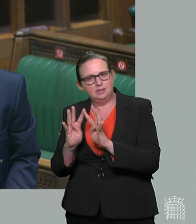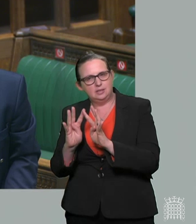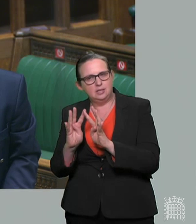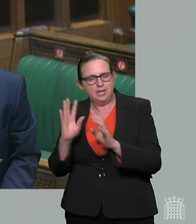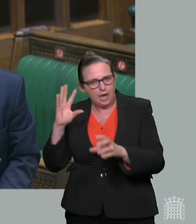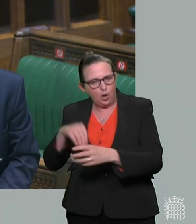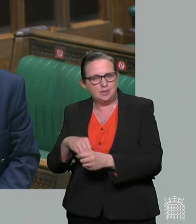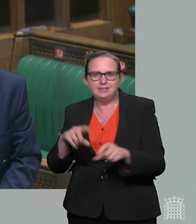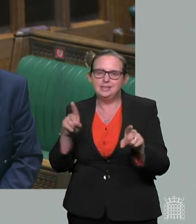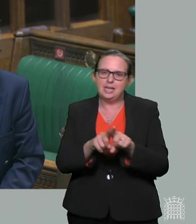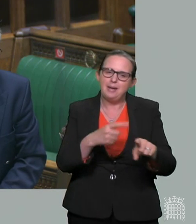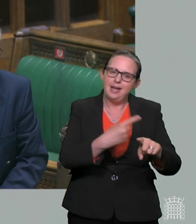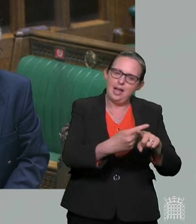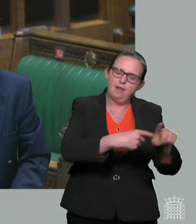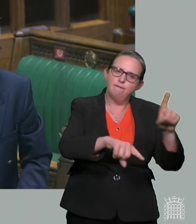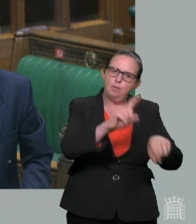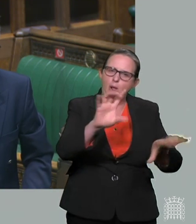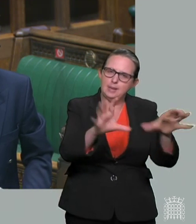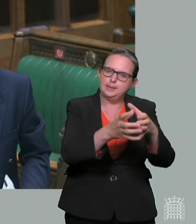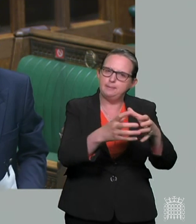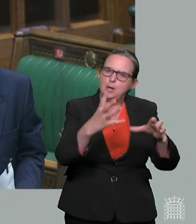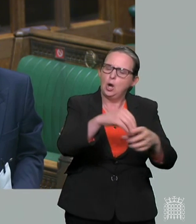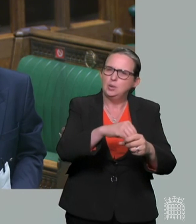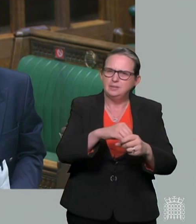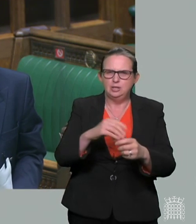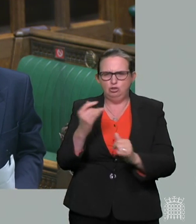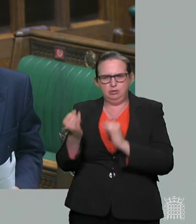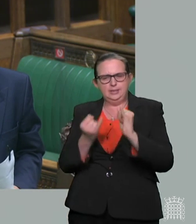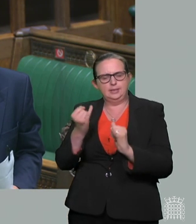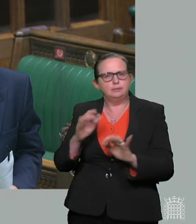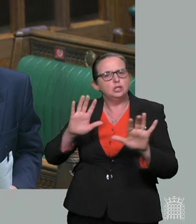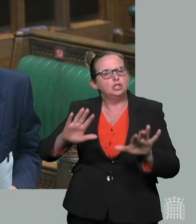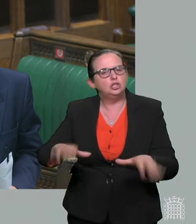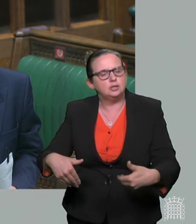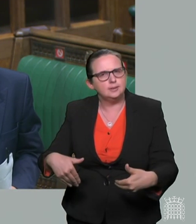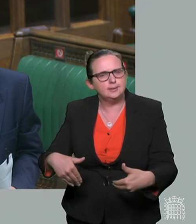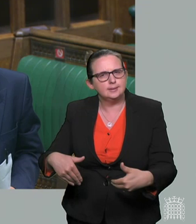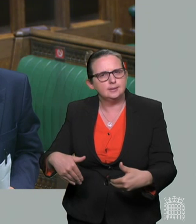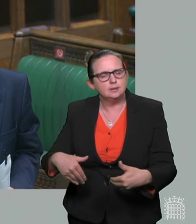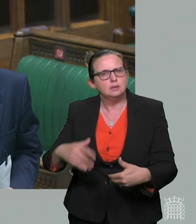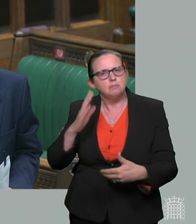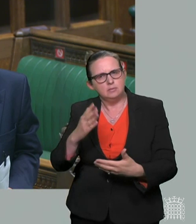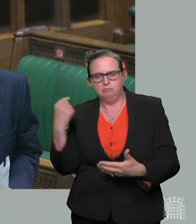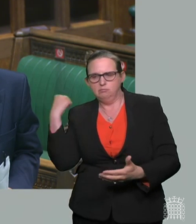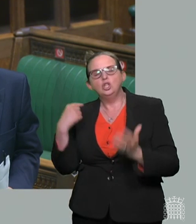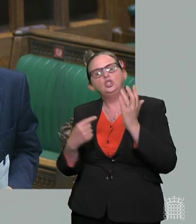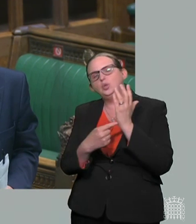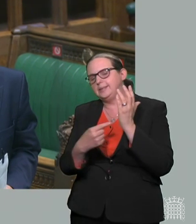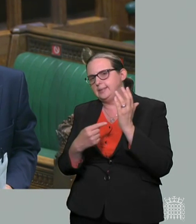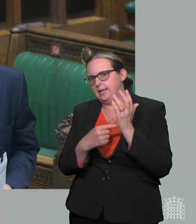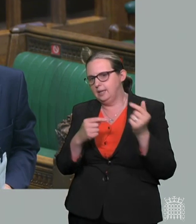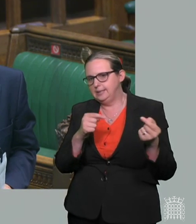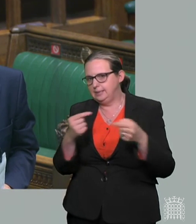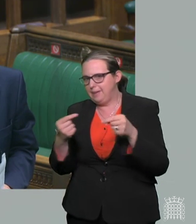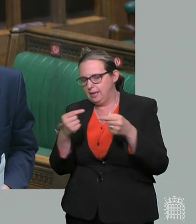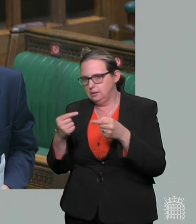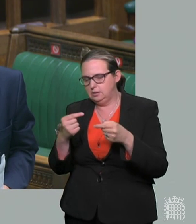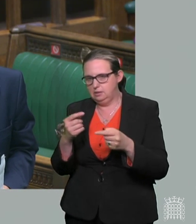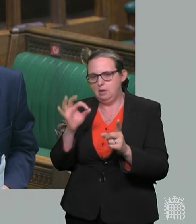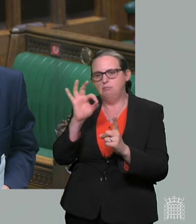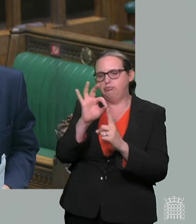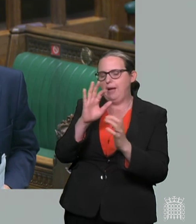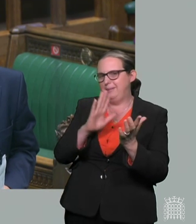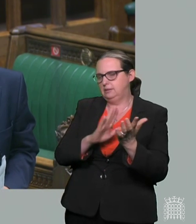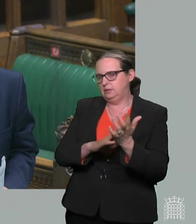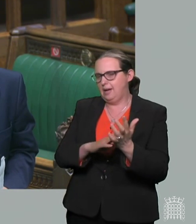Mr Speaker, I welcome your words at the beginning of Tuesday’s debate and the Prime Minister’s first paragraph on the Treasury minute from Monday.